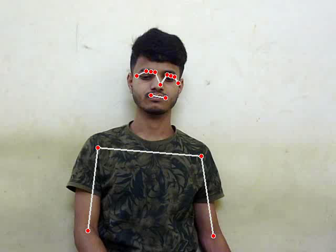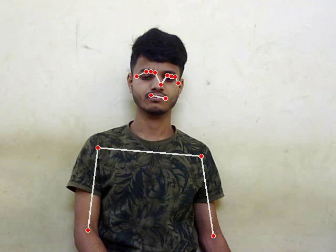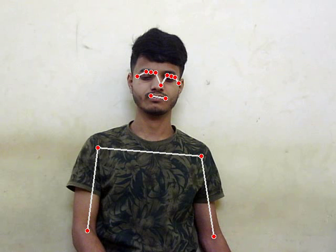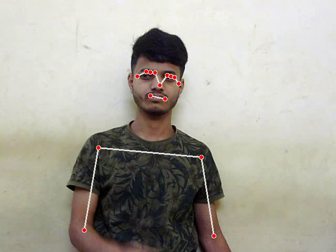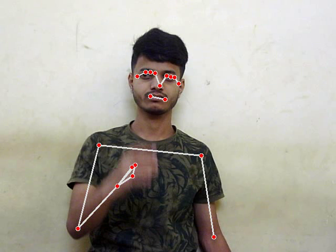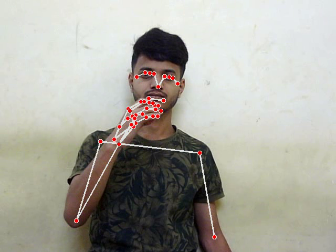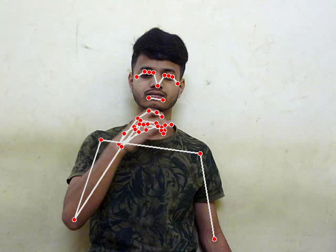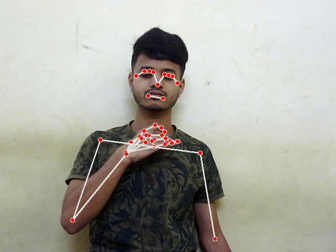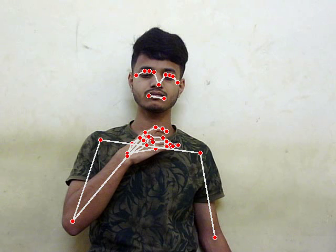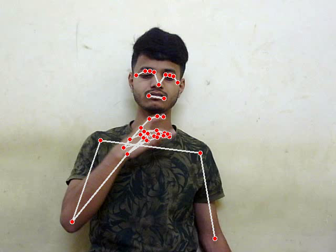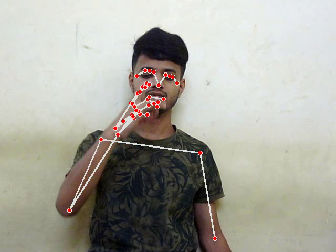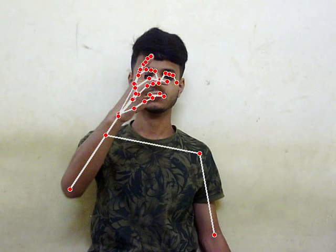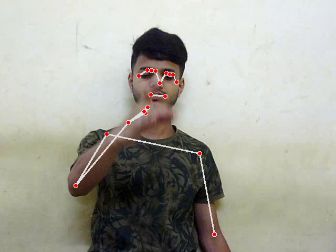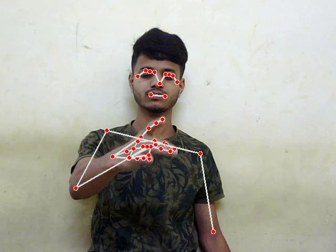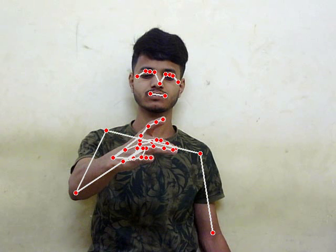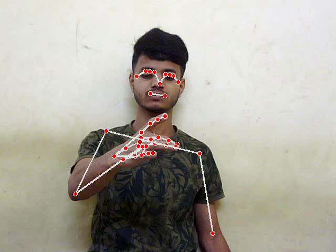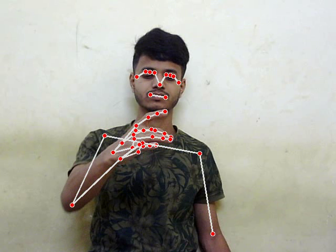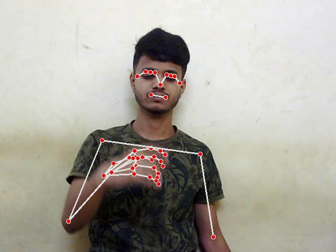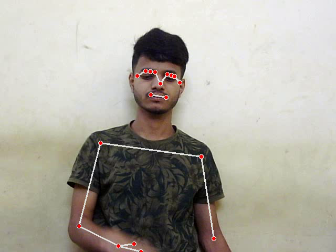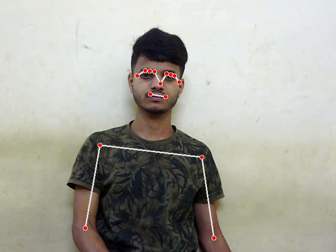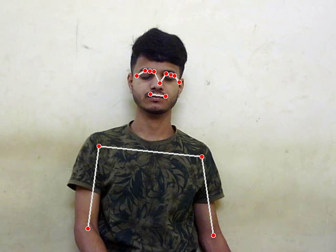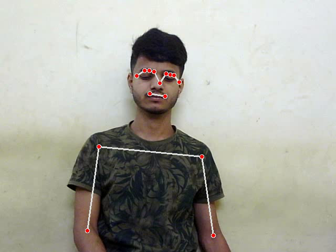like